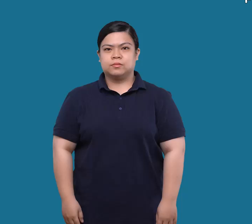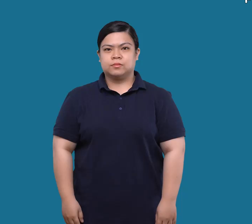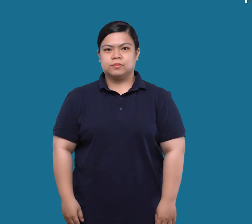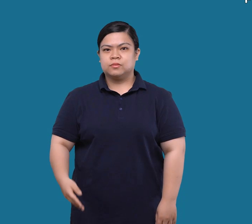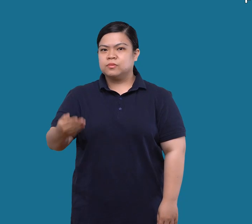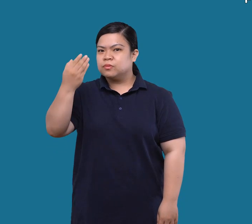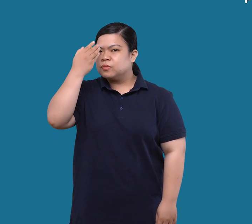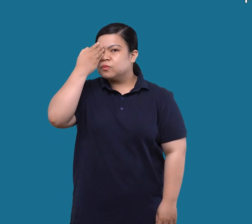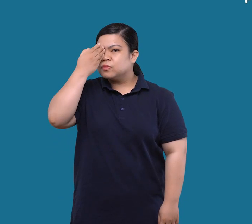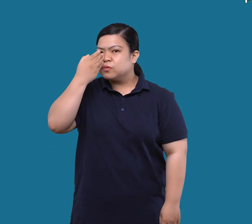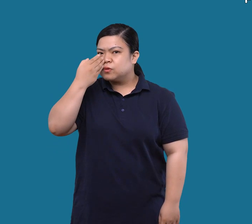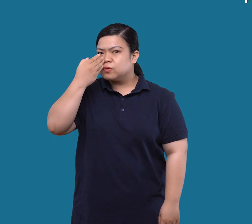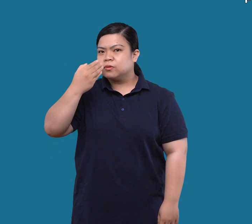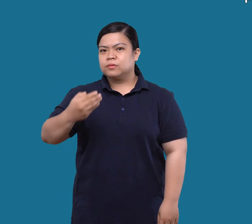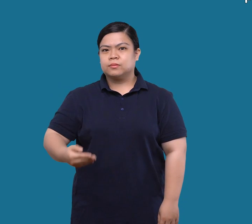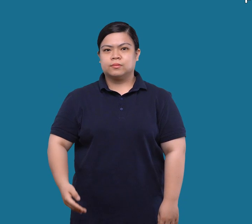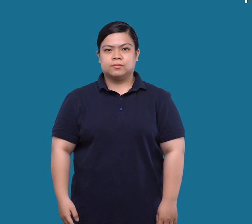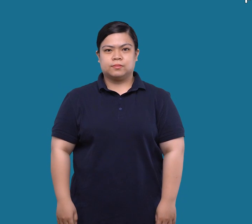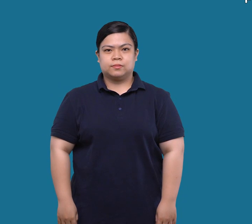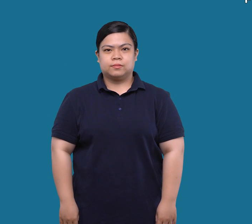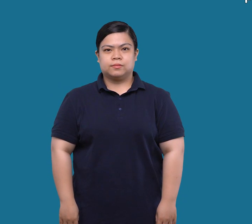phẫu thuật mũi